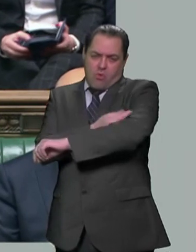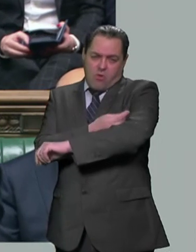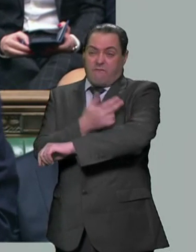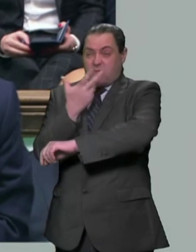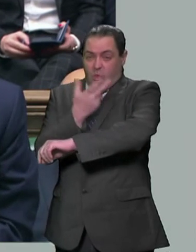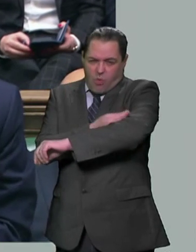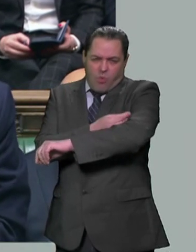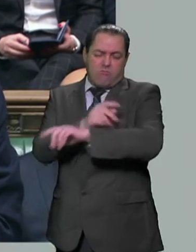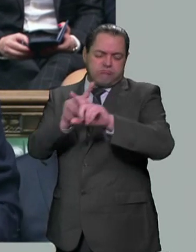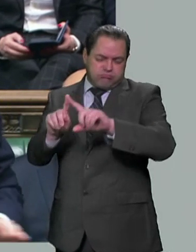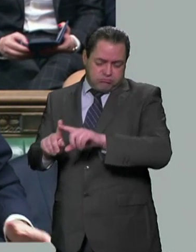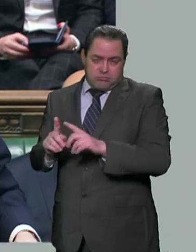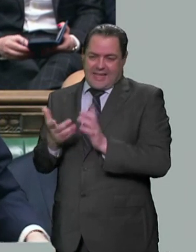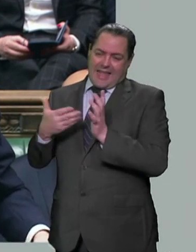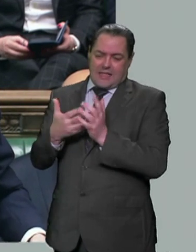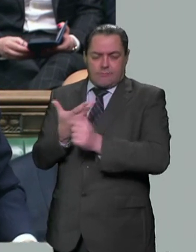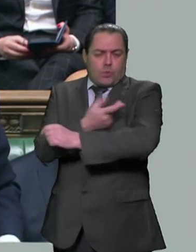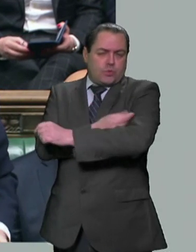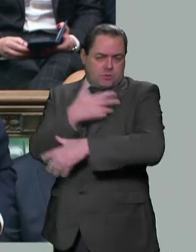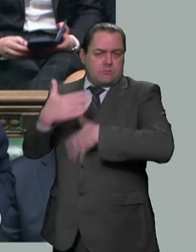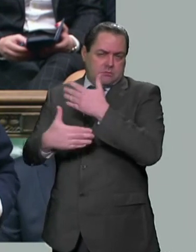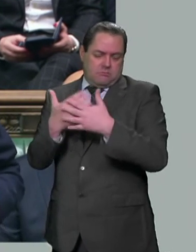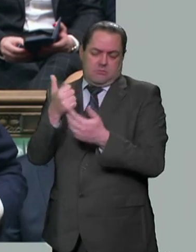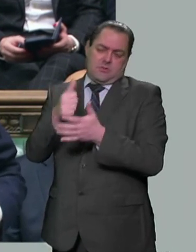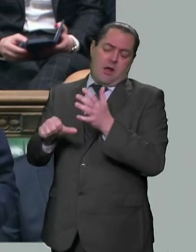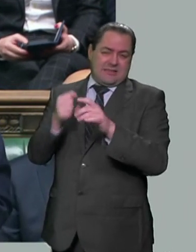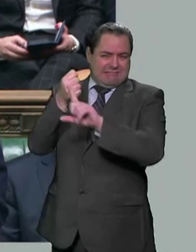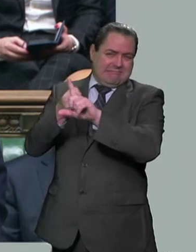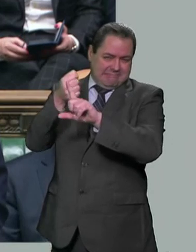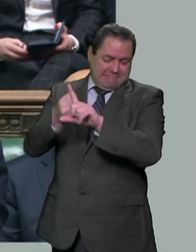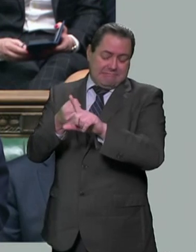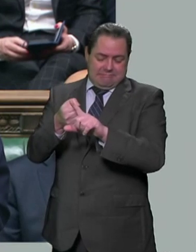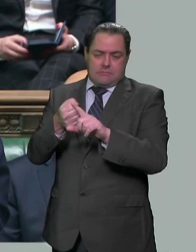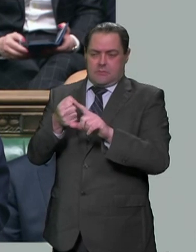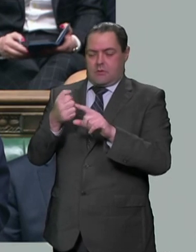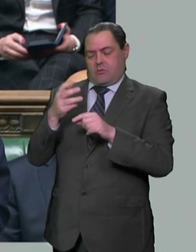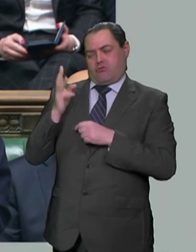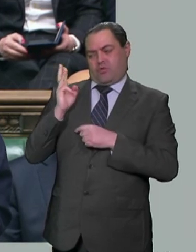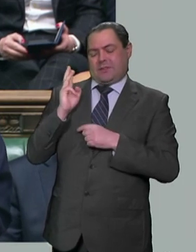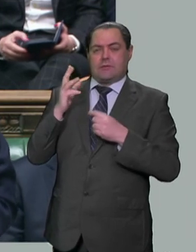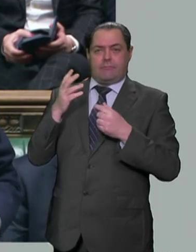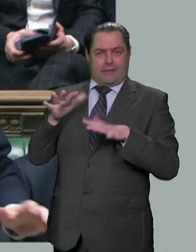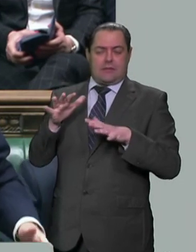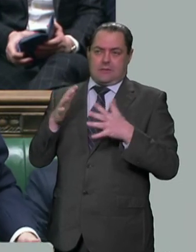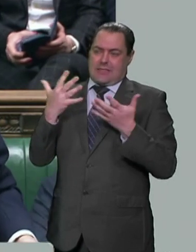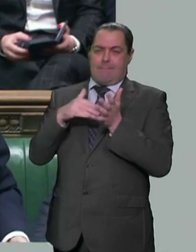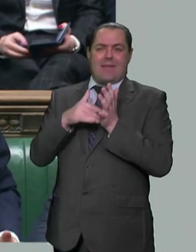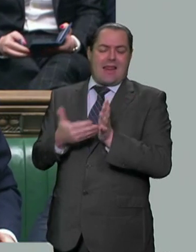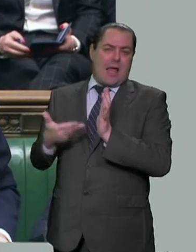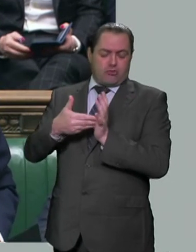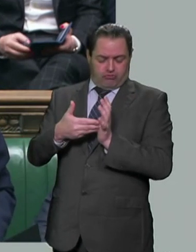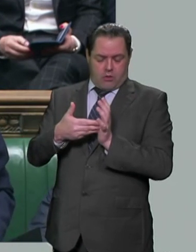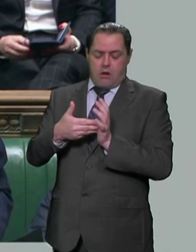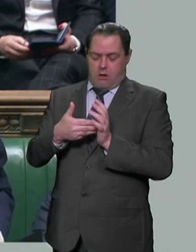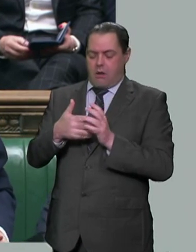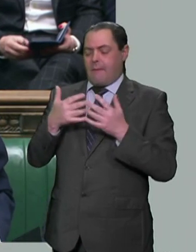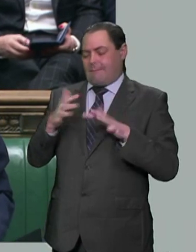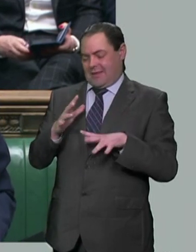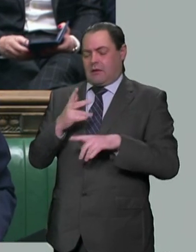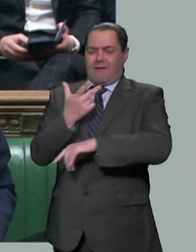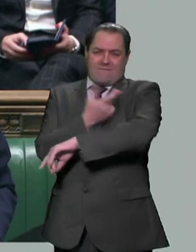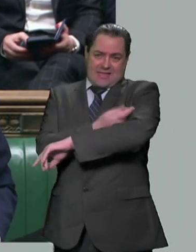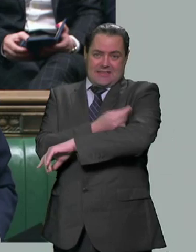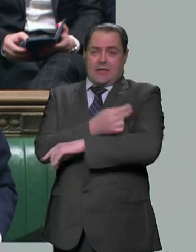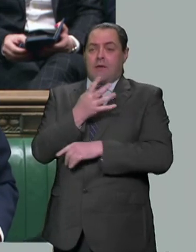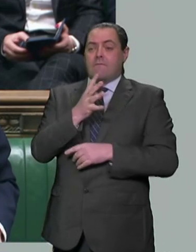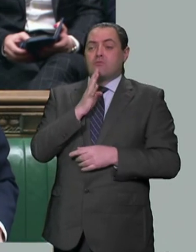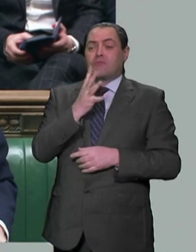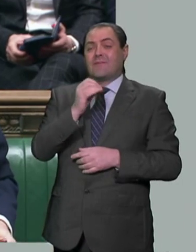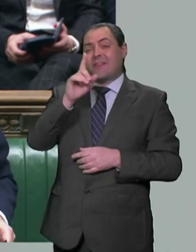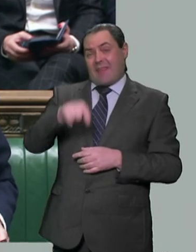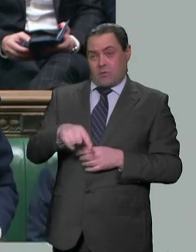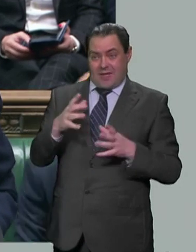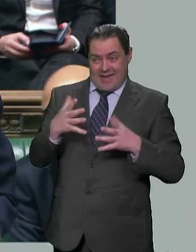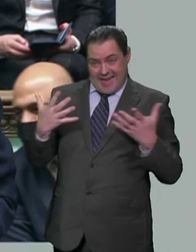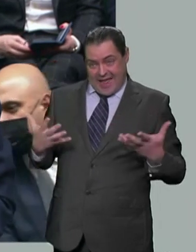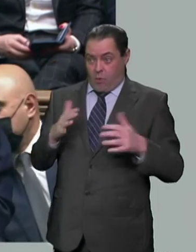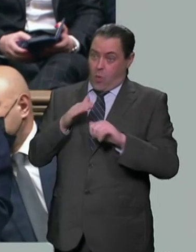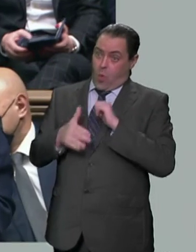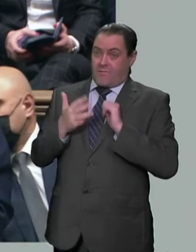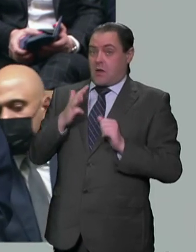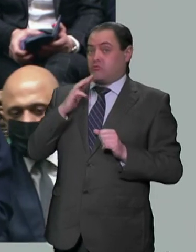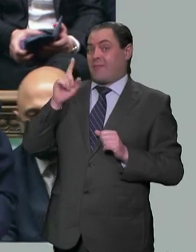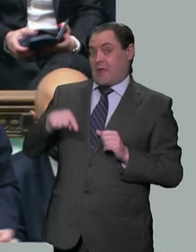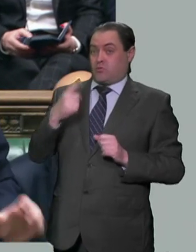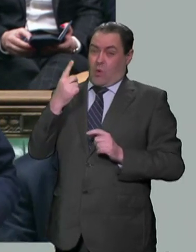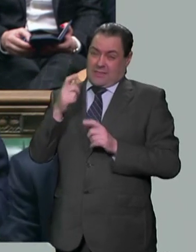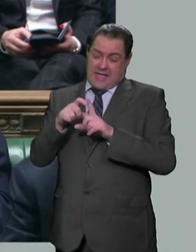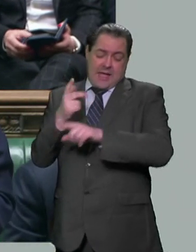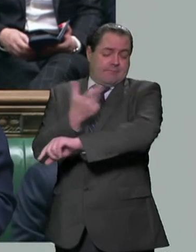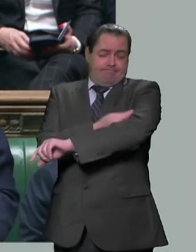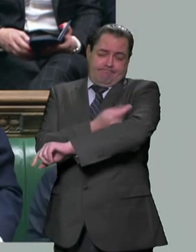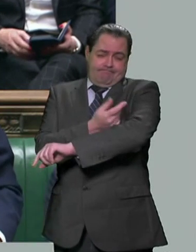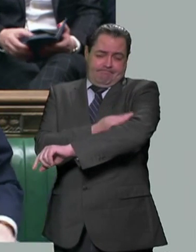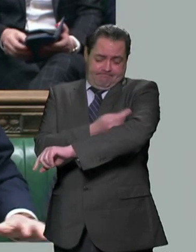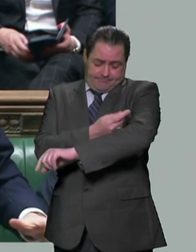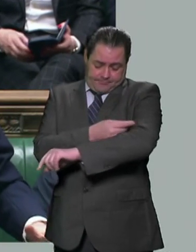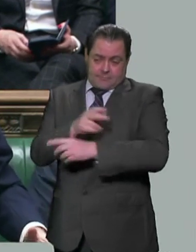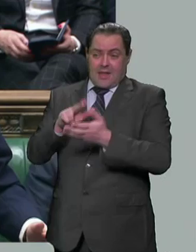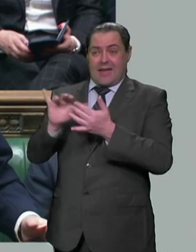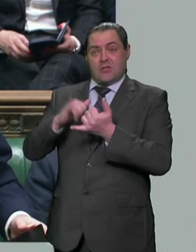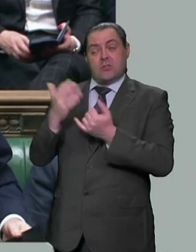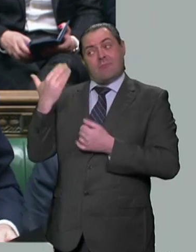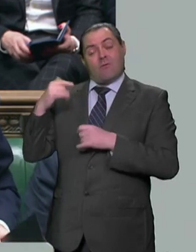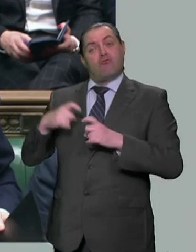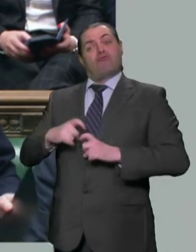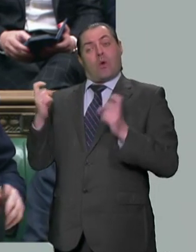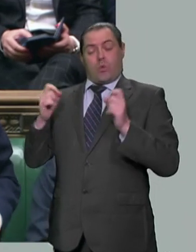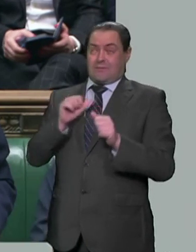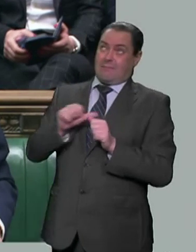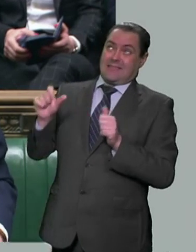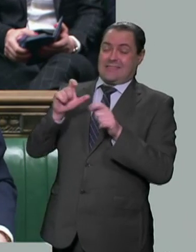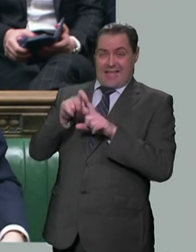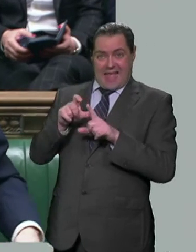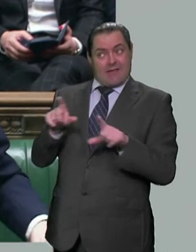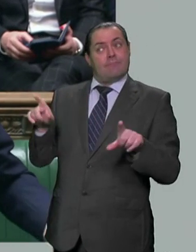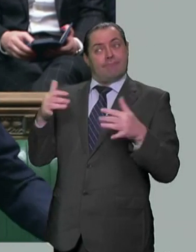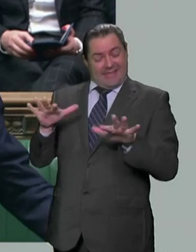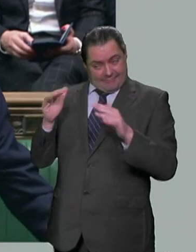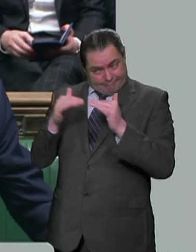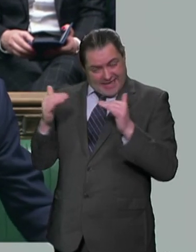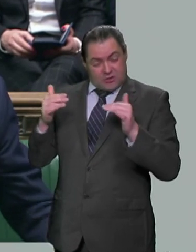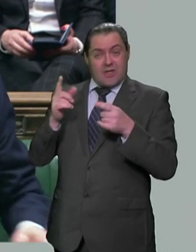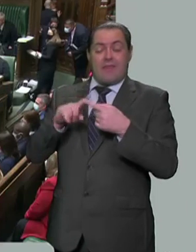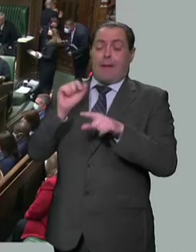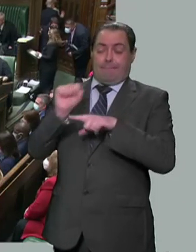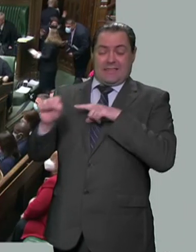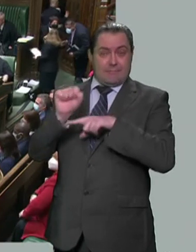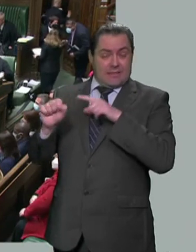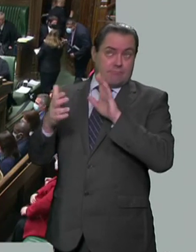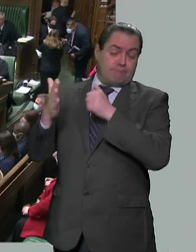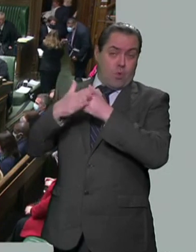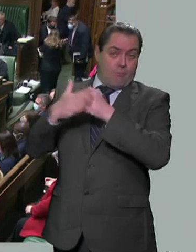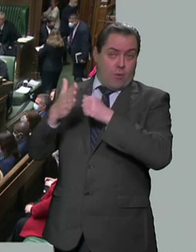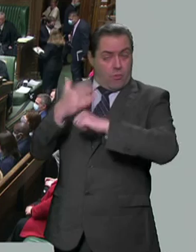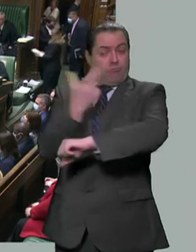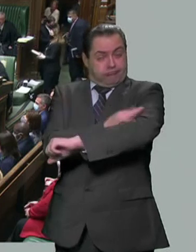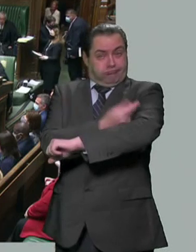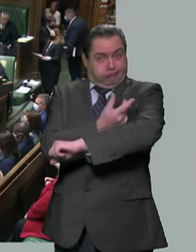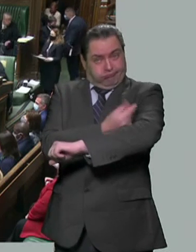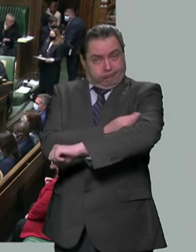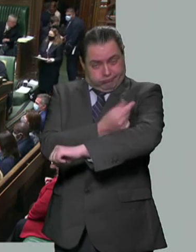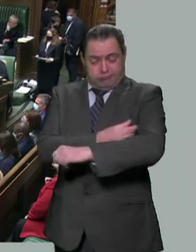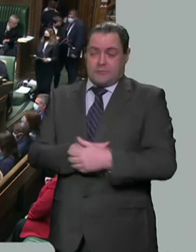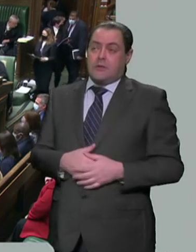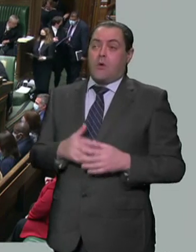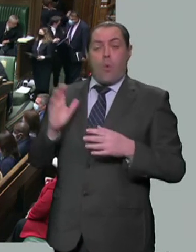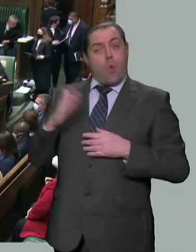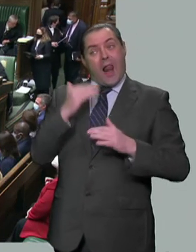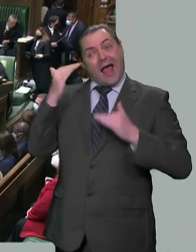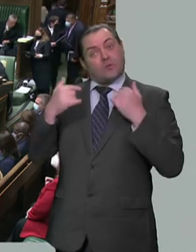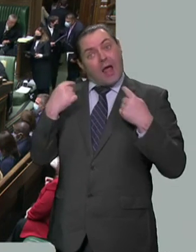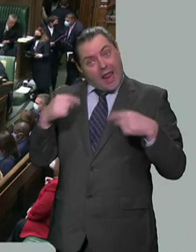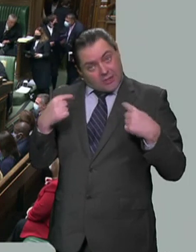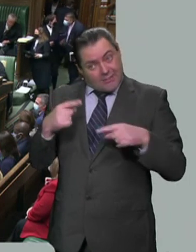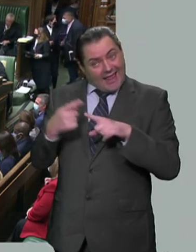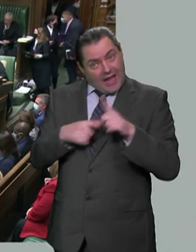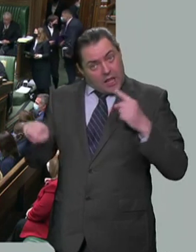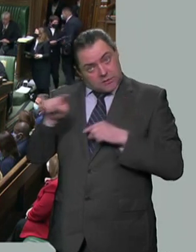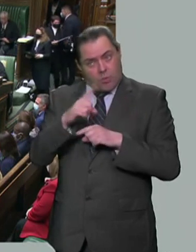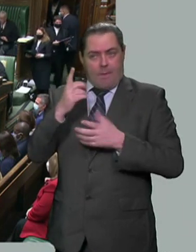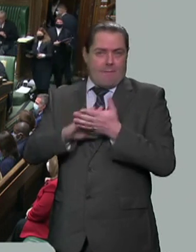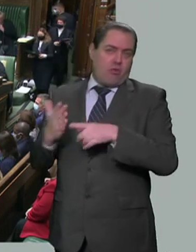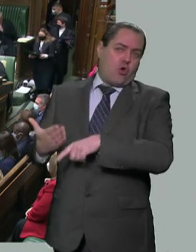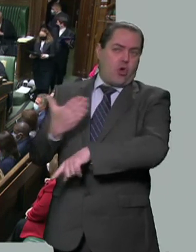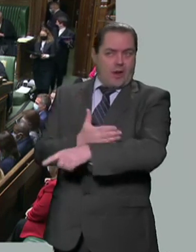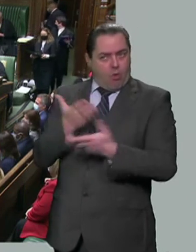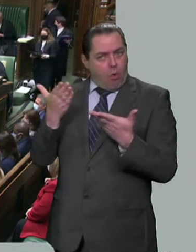Since we began the Get Boosted Now campaign just over three weeks ago, we have delivered 10 million extra boosters across the UK; we have doubled the rate of vaccination from 450,000 doses a day to a peak of more than 900,000; we have matched the NHS’s previous record day, then beaten it again and again; and we have met our target of offering a booster to every eligible adult in England a whole month early.